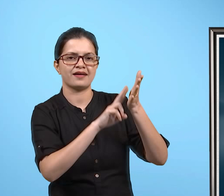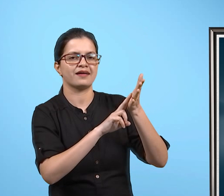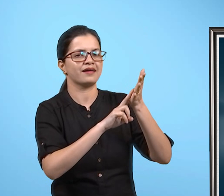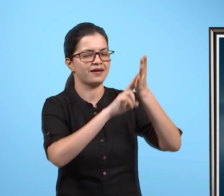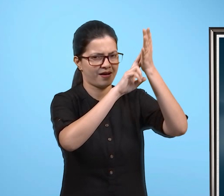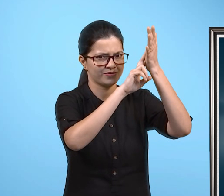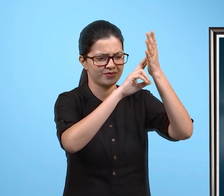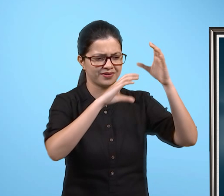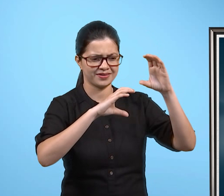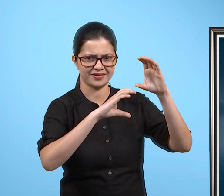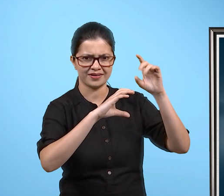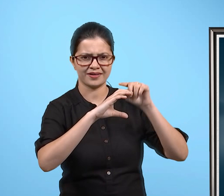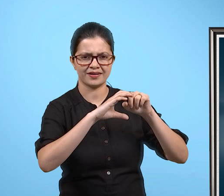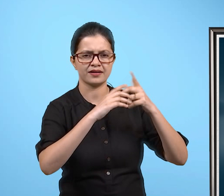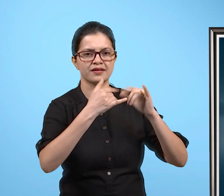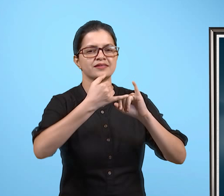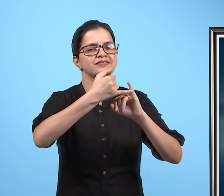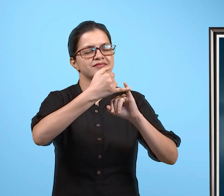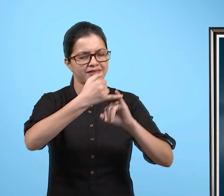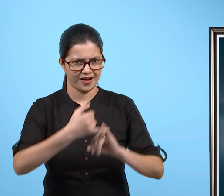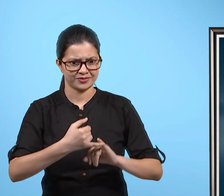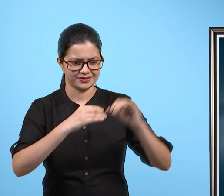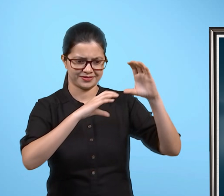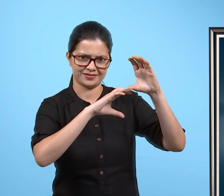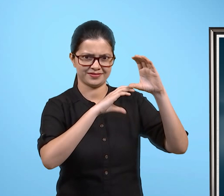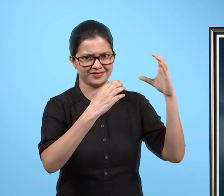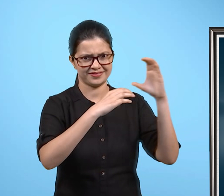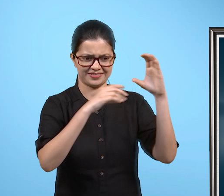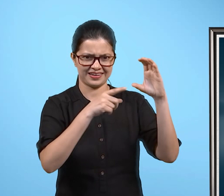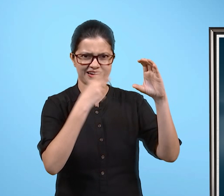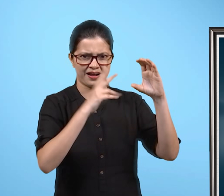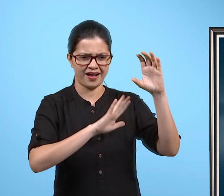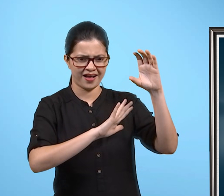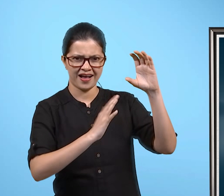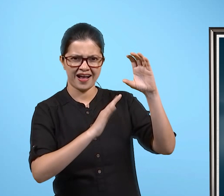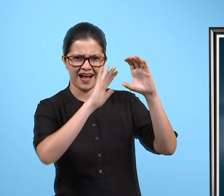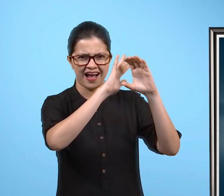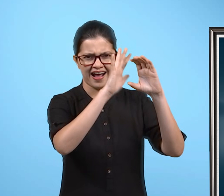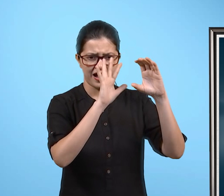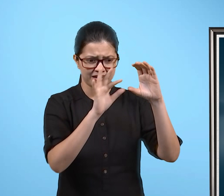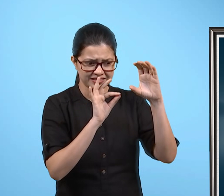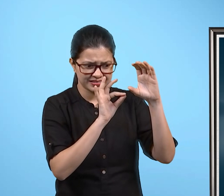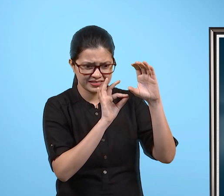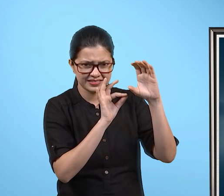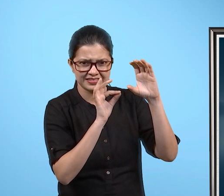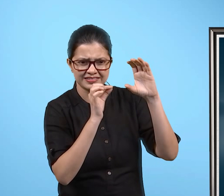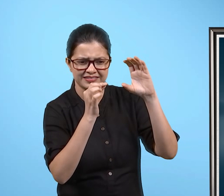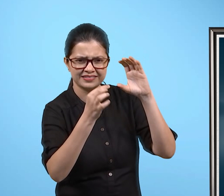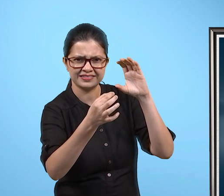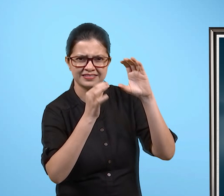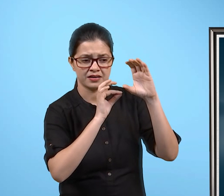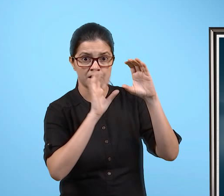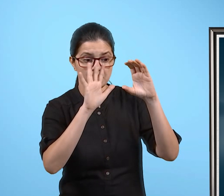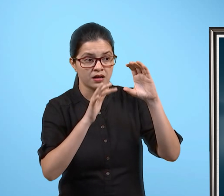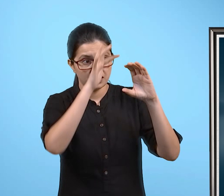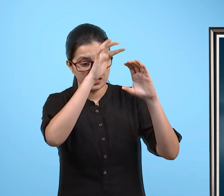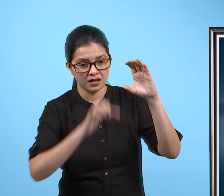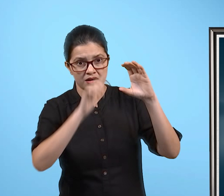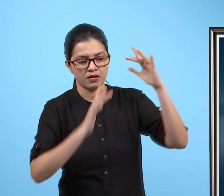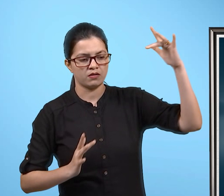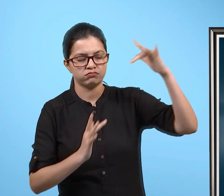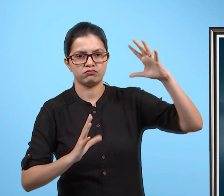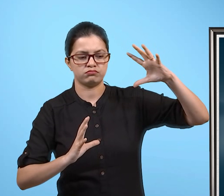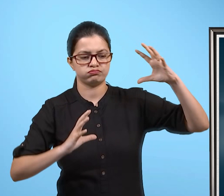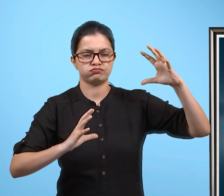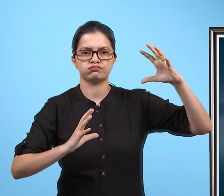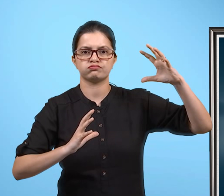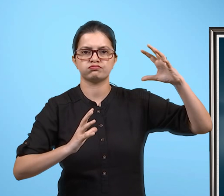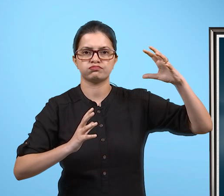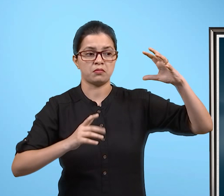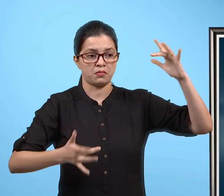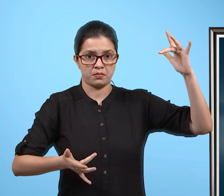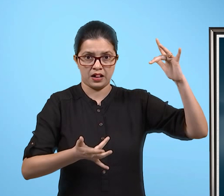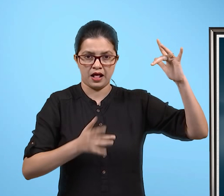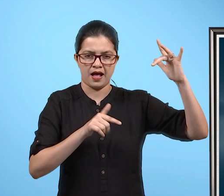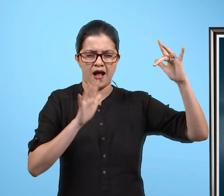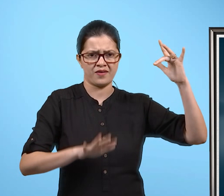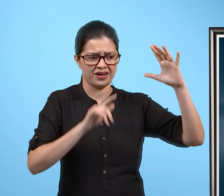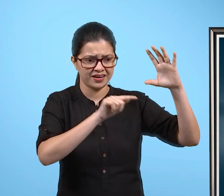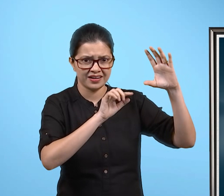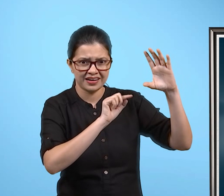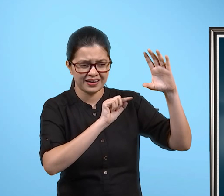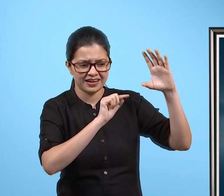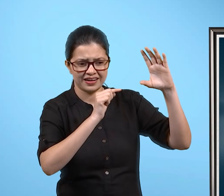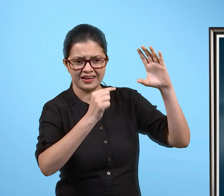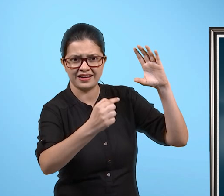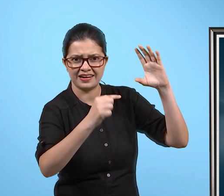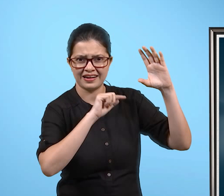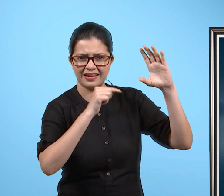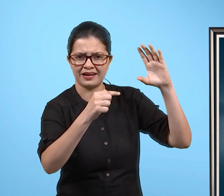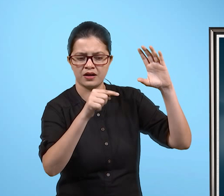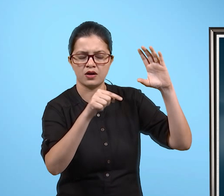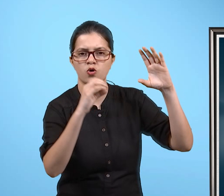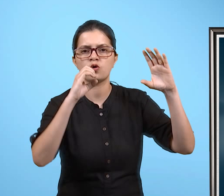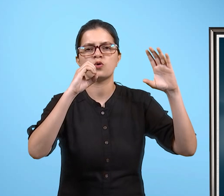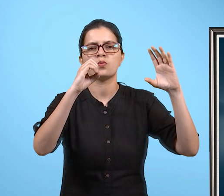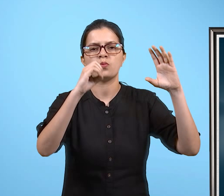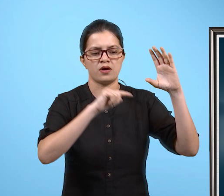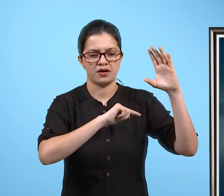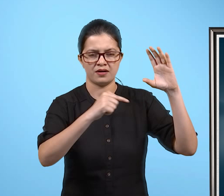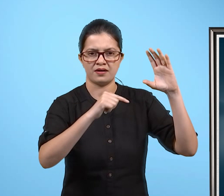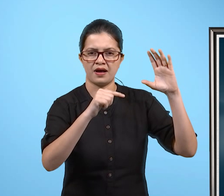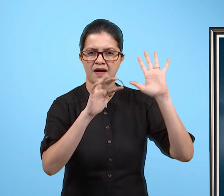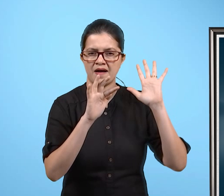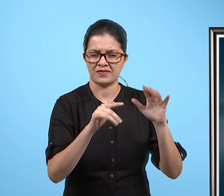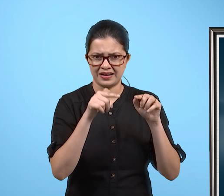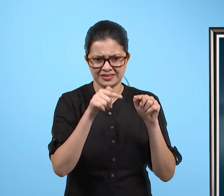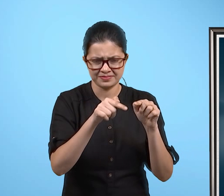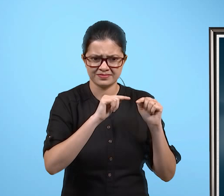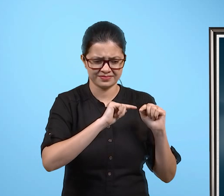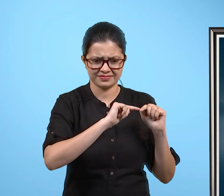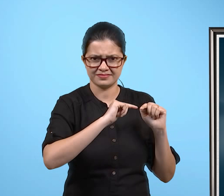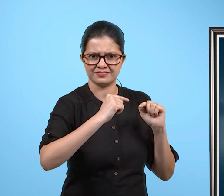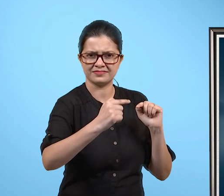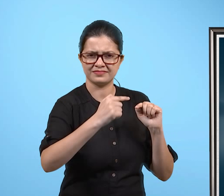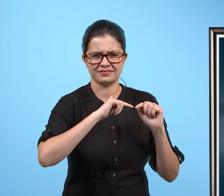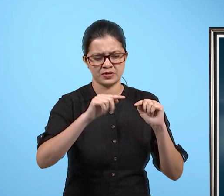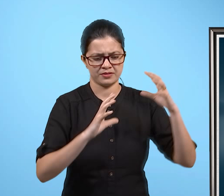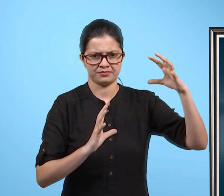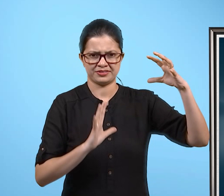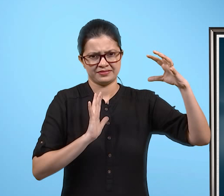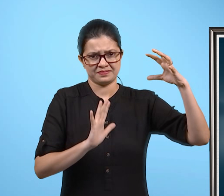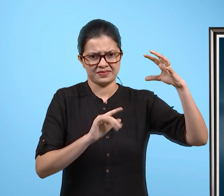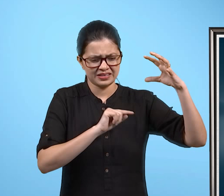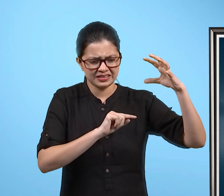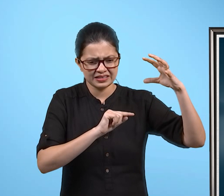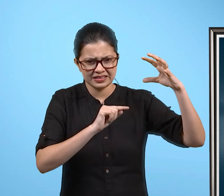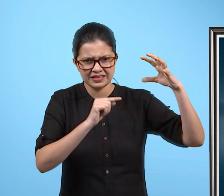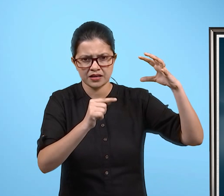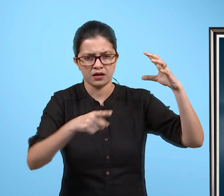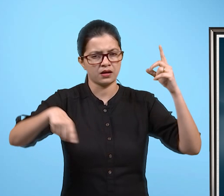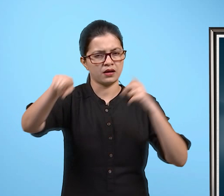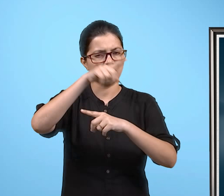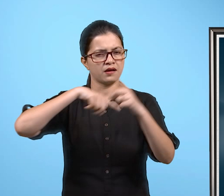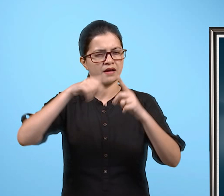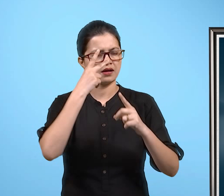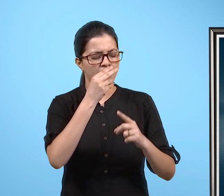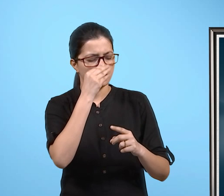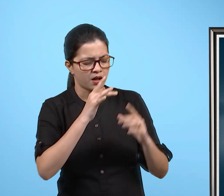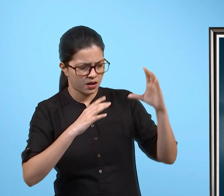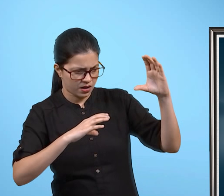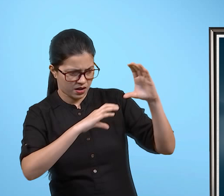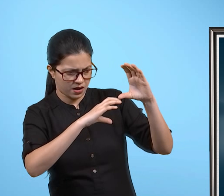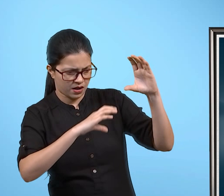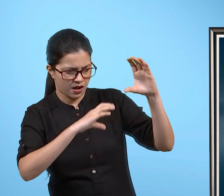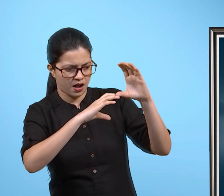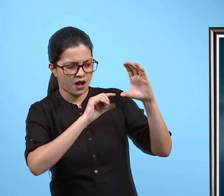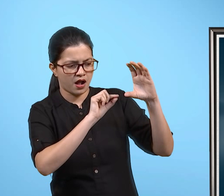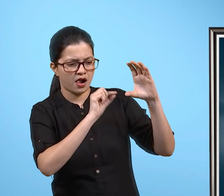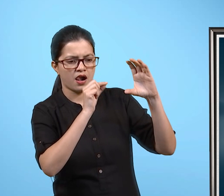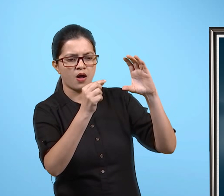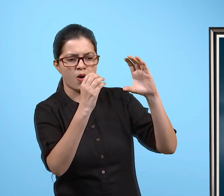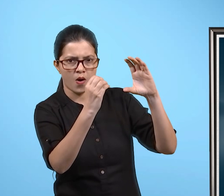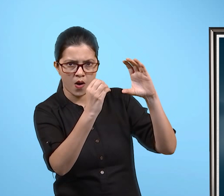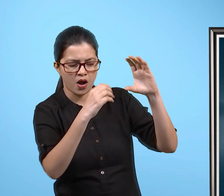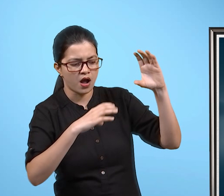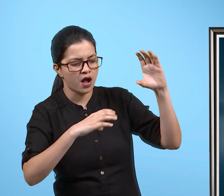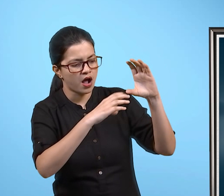and southern hemisphere. It is perpendicular to the earth’s axis. The equator represents the zero degree latitude. And it is a very important reference point to locate